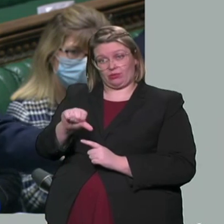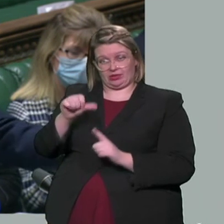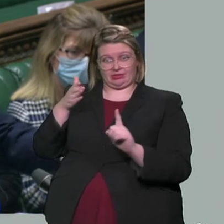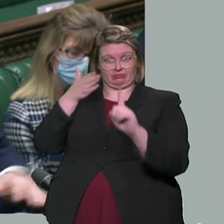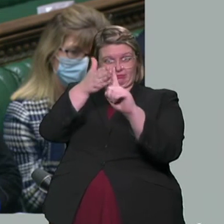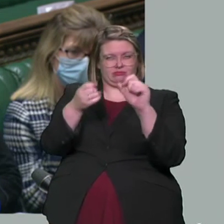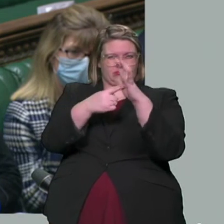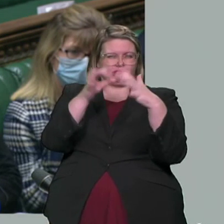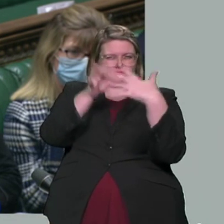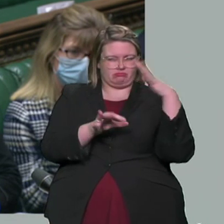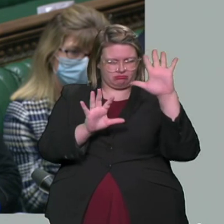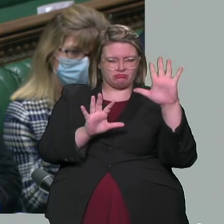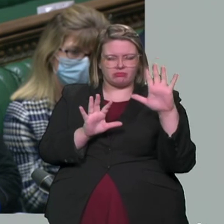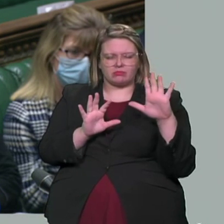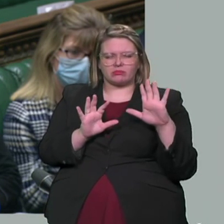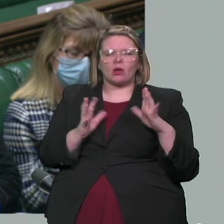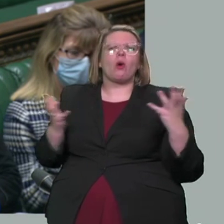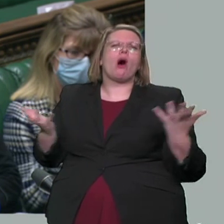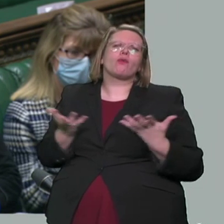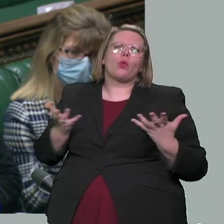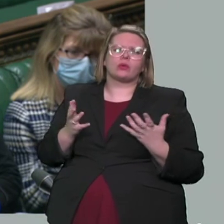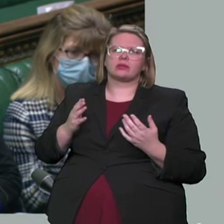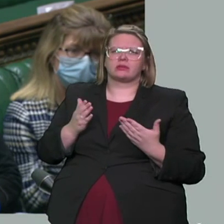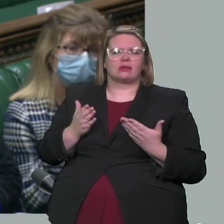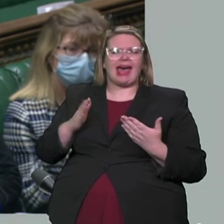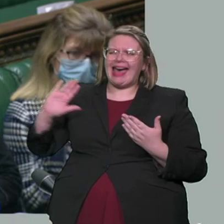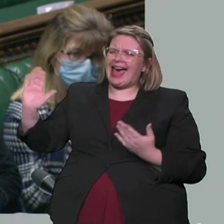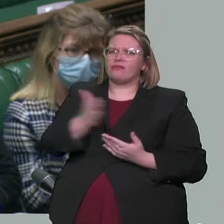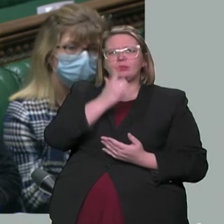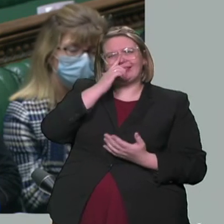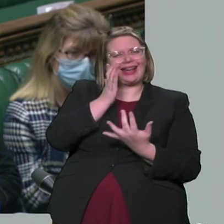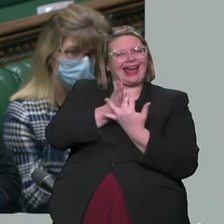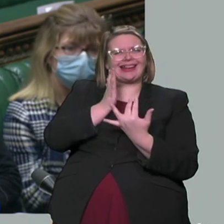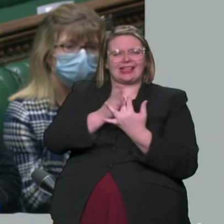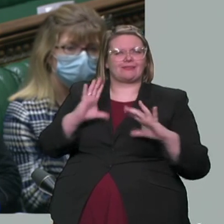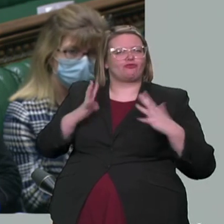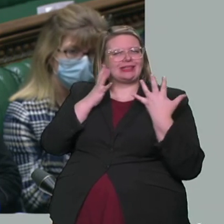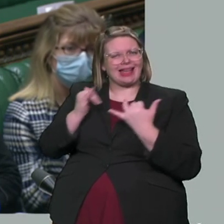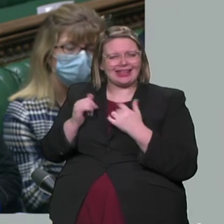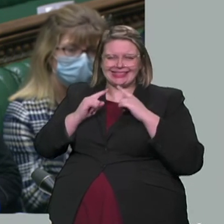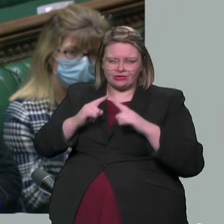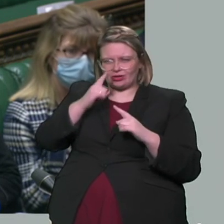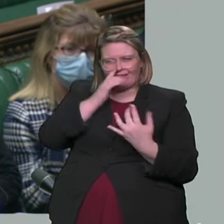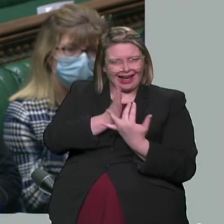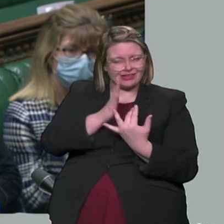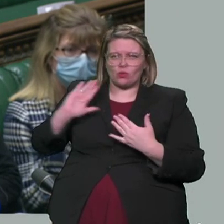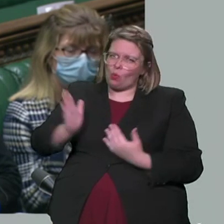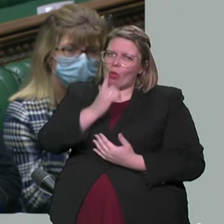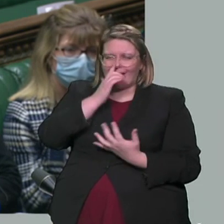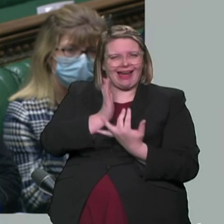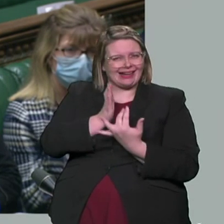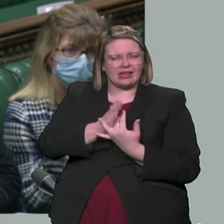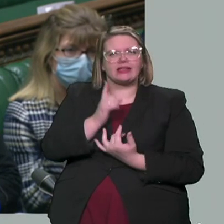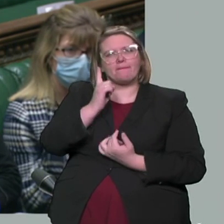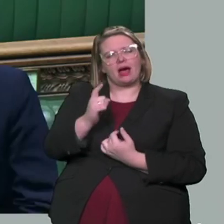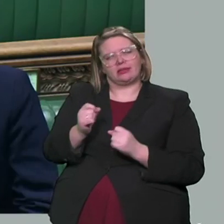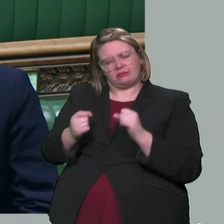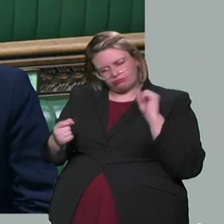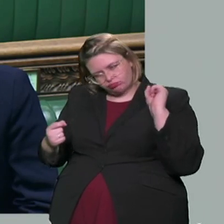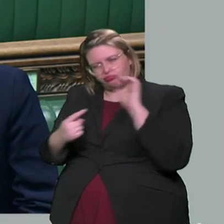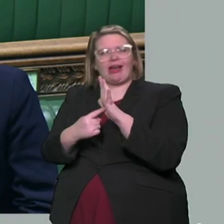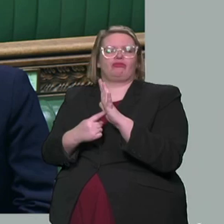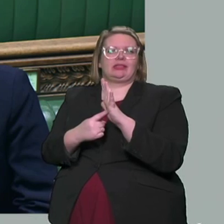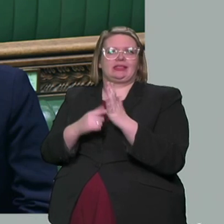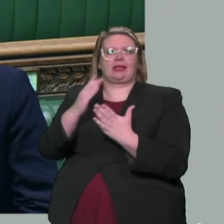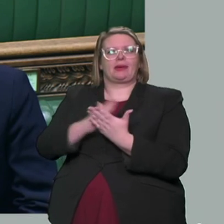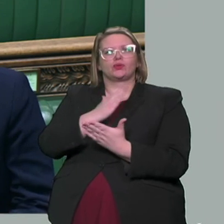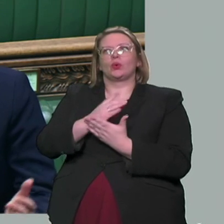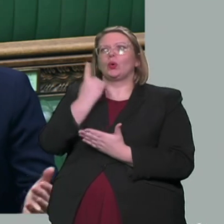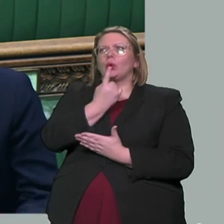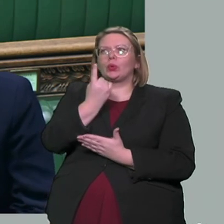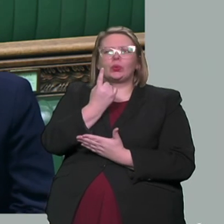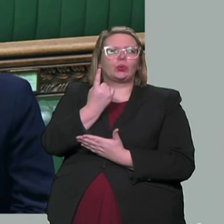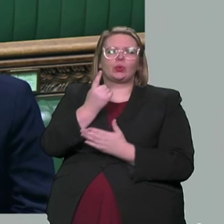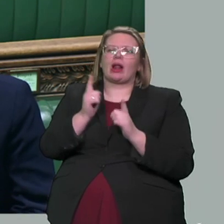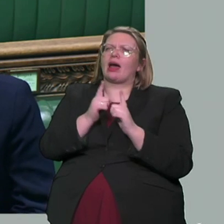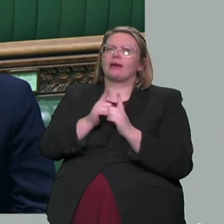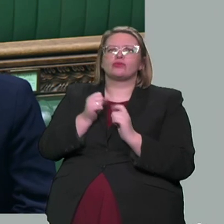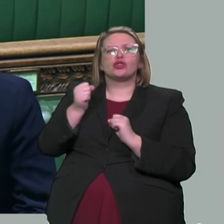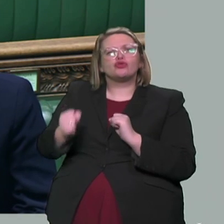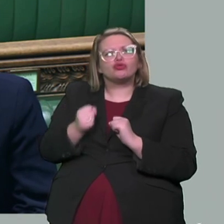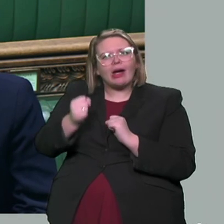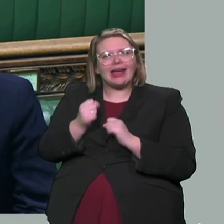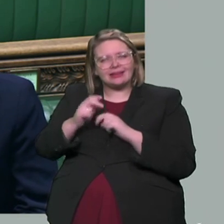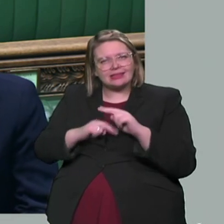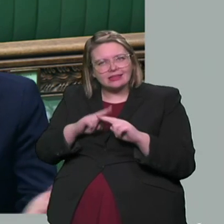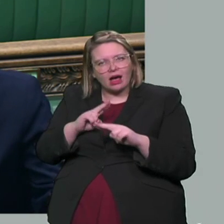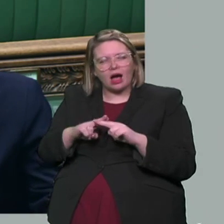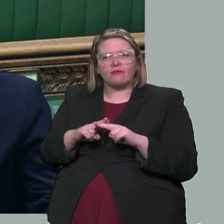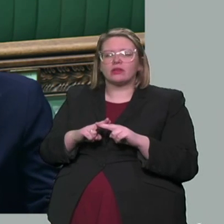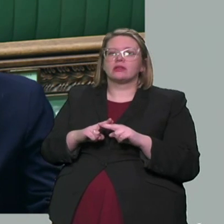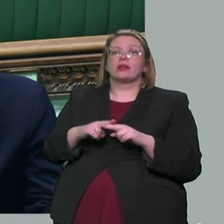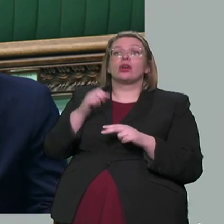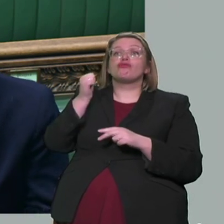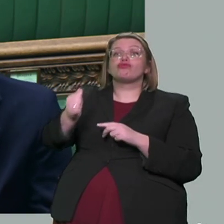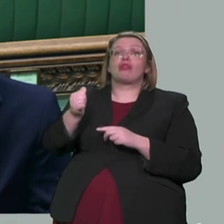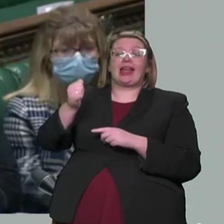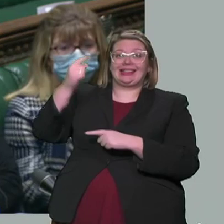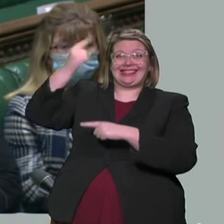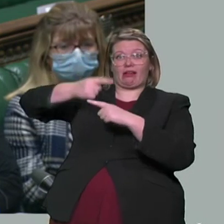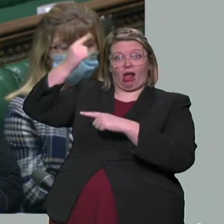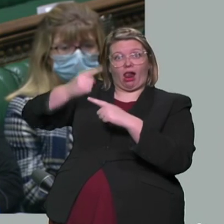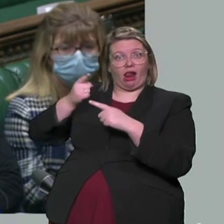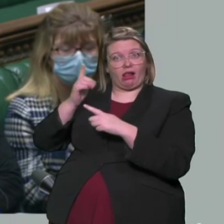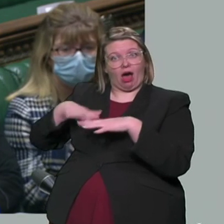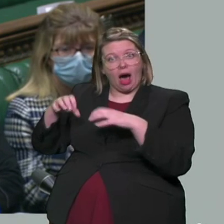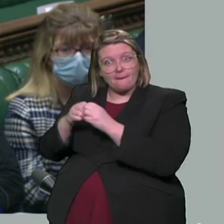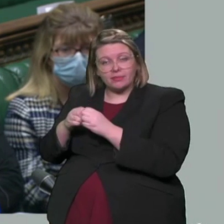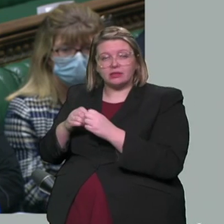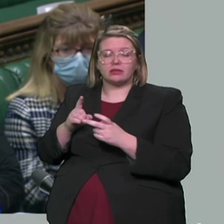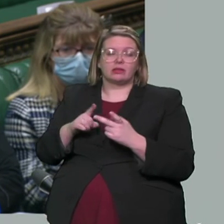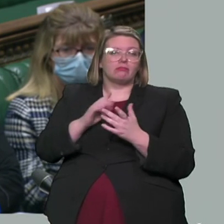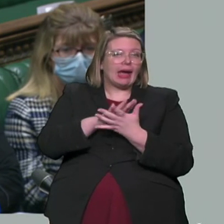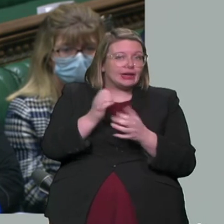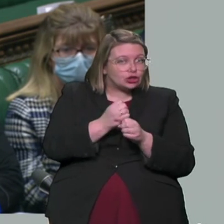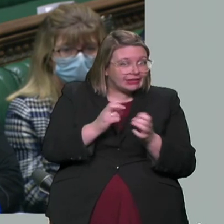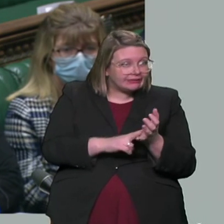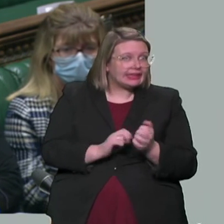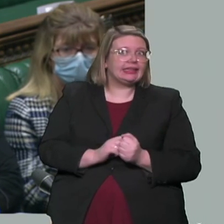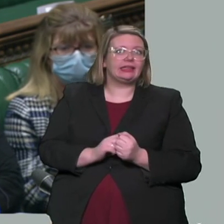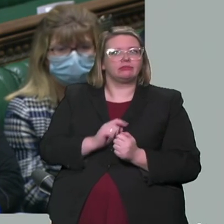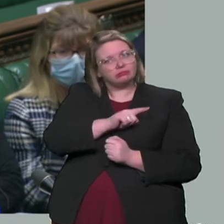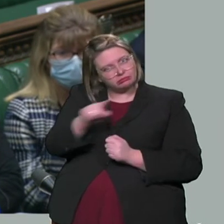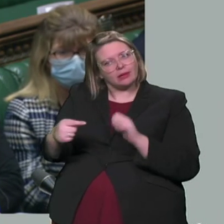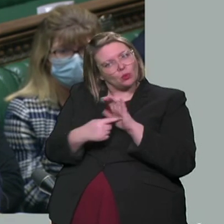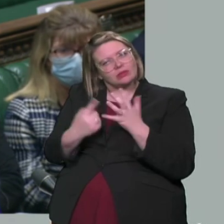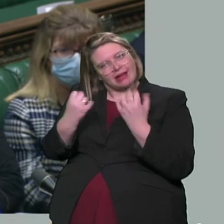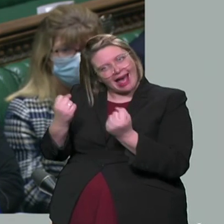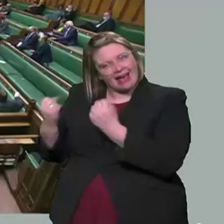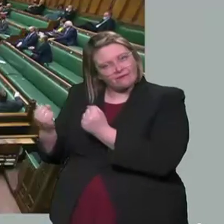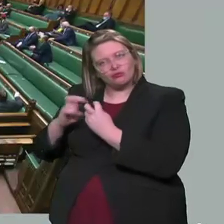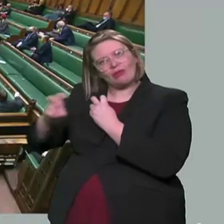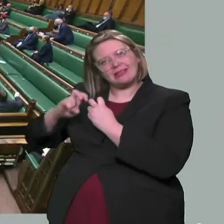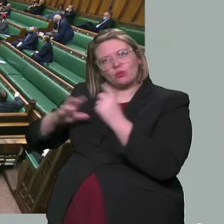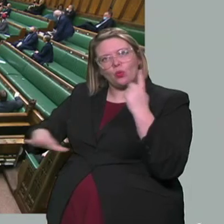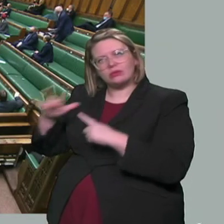Obviously, all the public sector has access to free tests, including teachers and everybody else, but what we wanted to do particularly was to ensure that those vital nodes such as railway signalling hubs, and other crucial services such as HGV drivers, had access to tests.